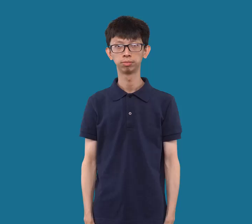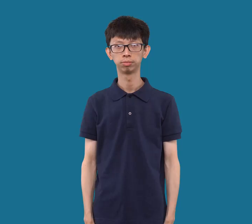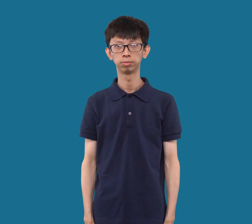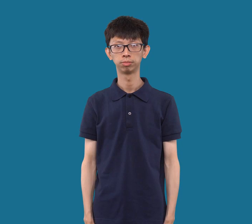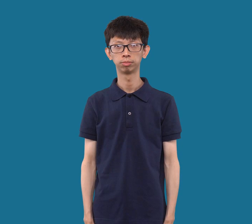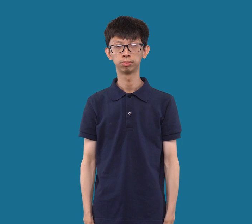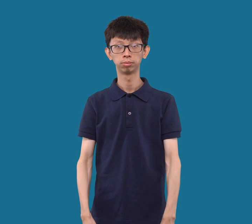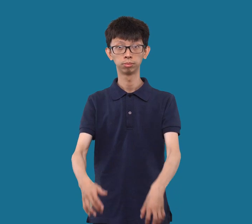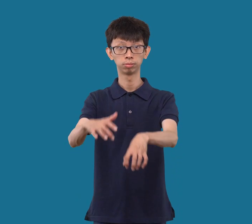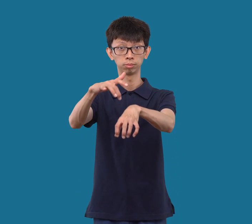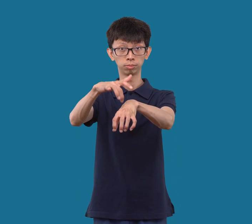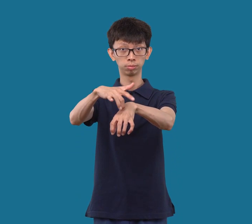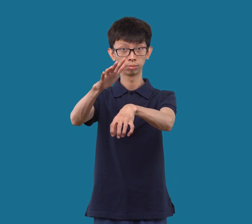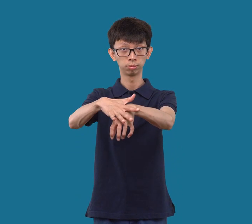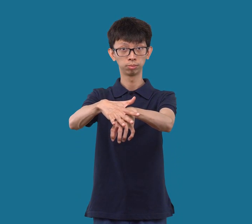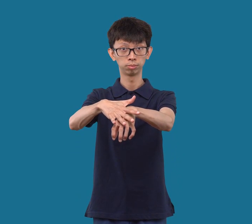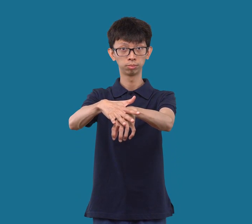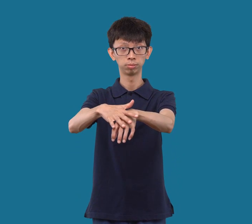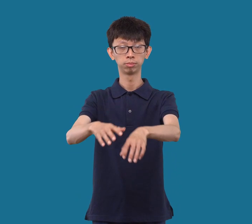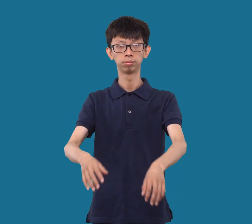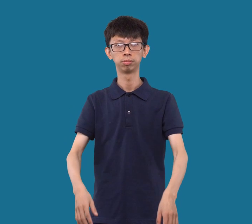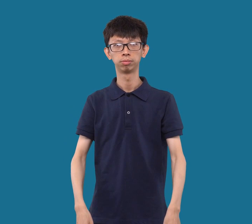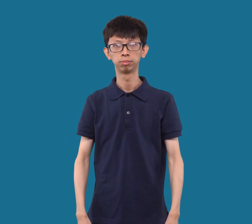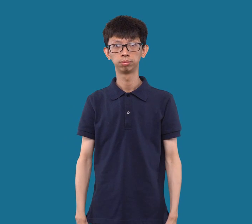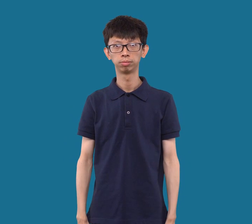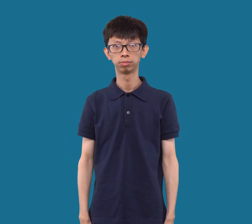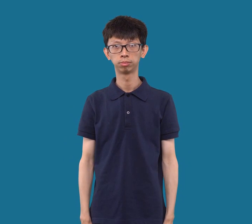đảo Lý Sơn